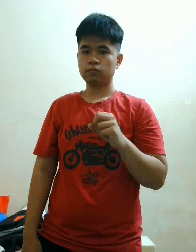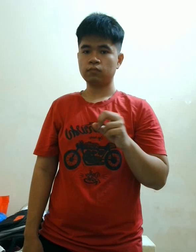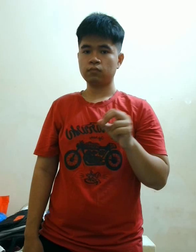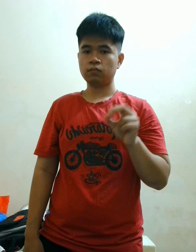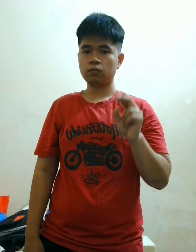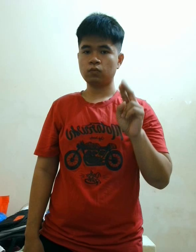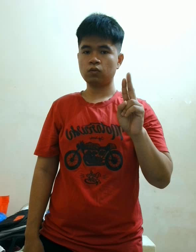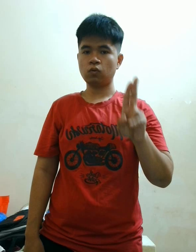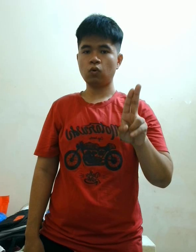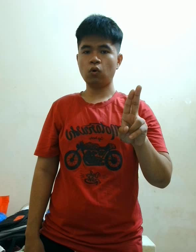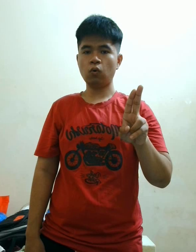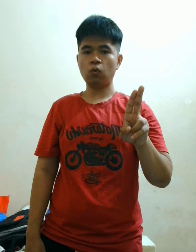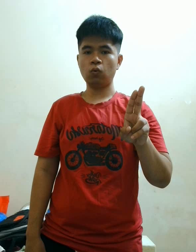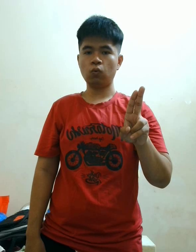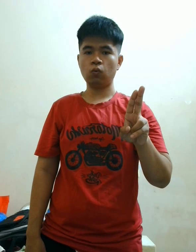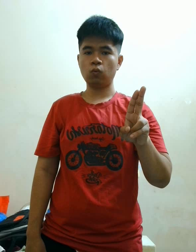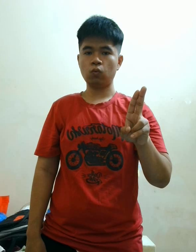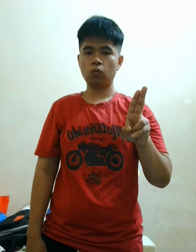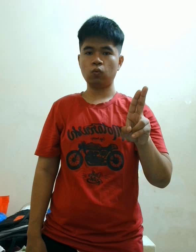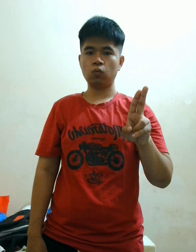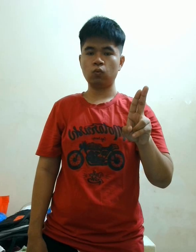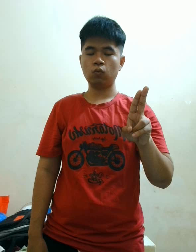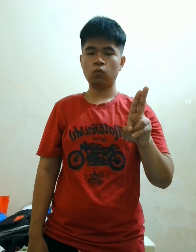u